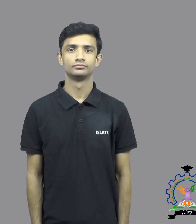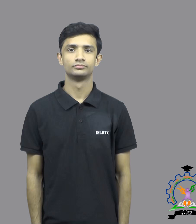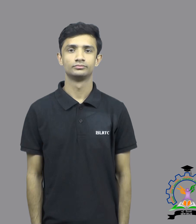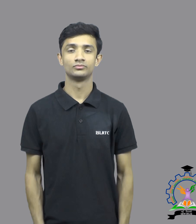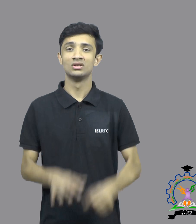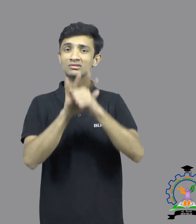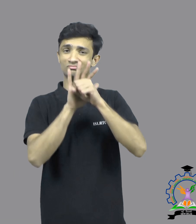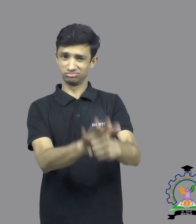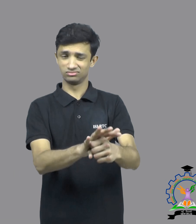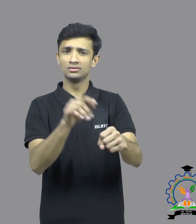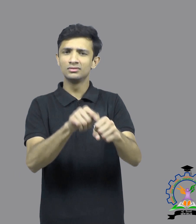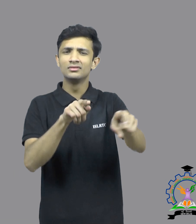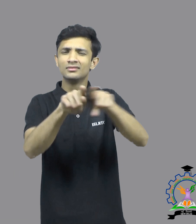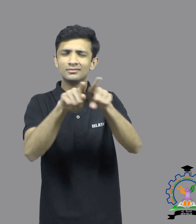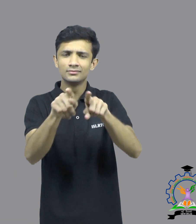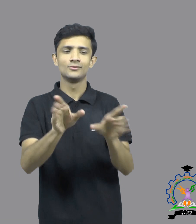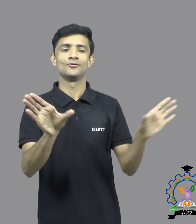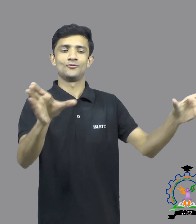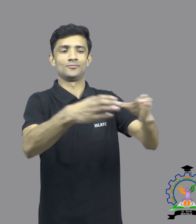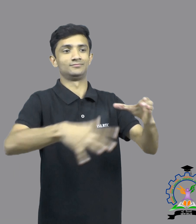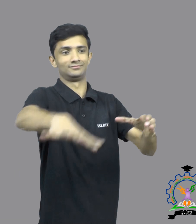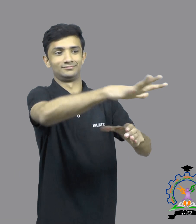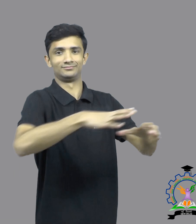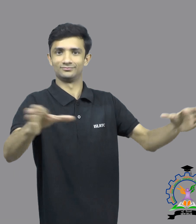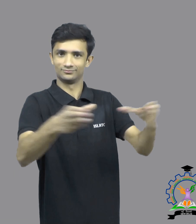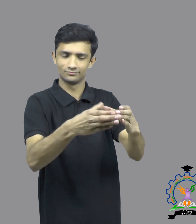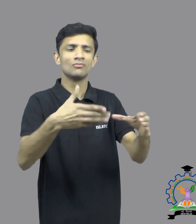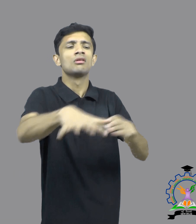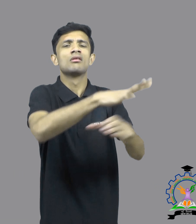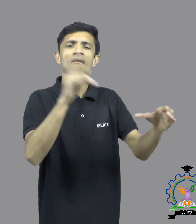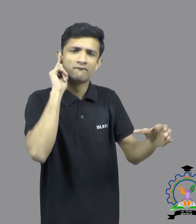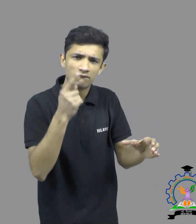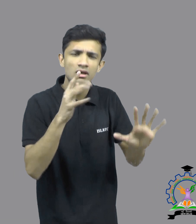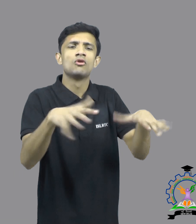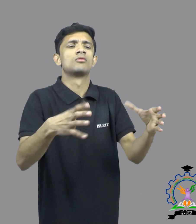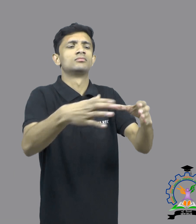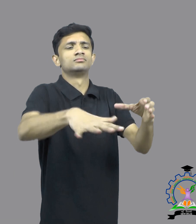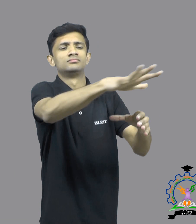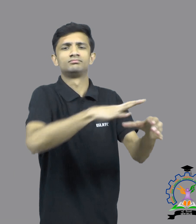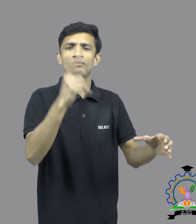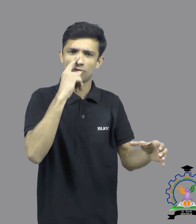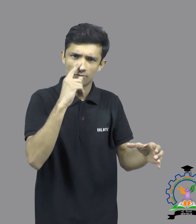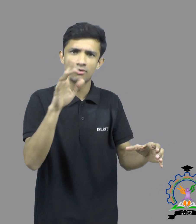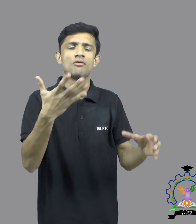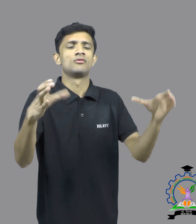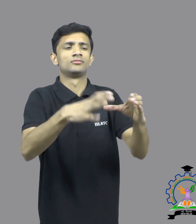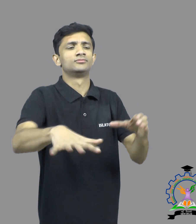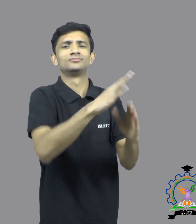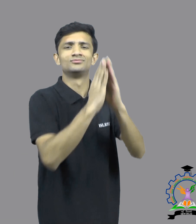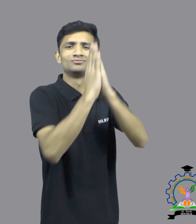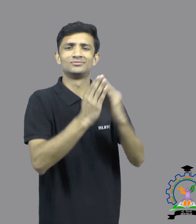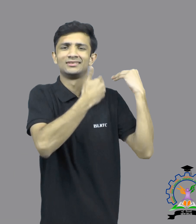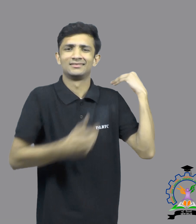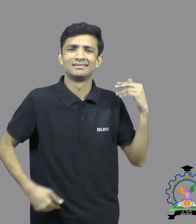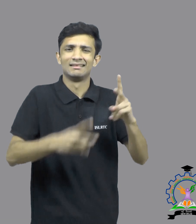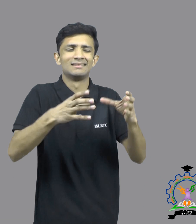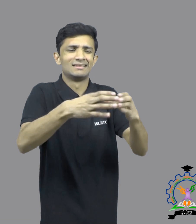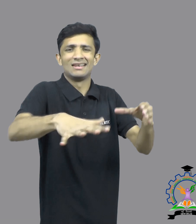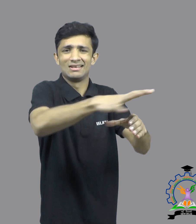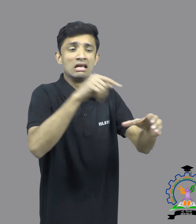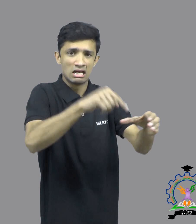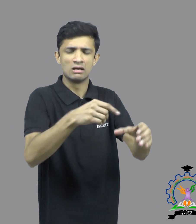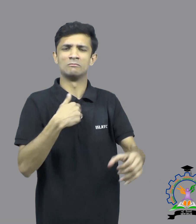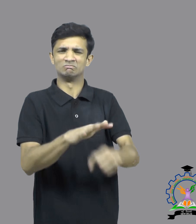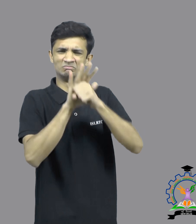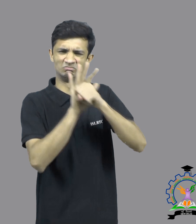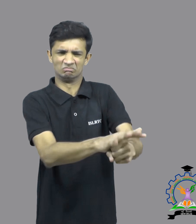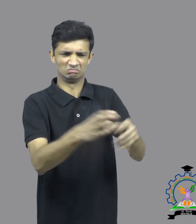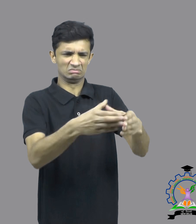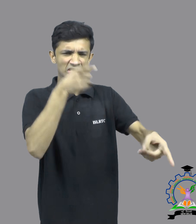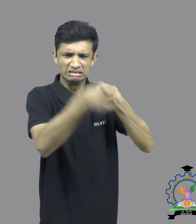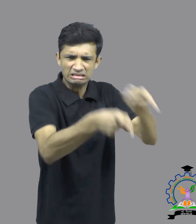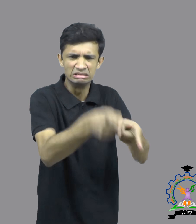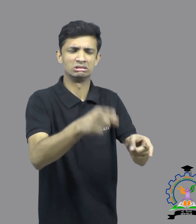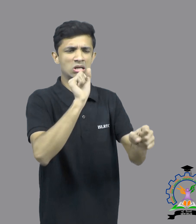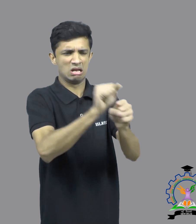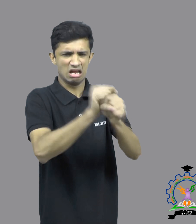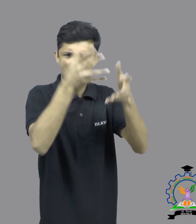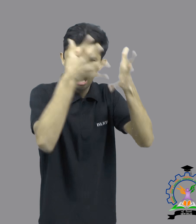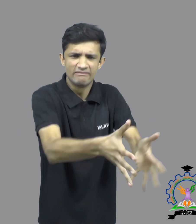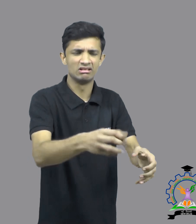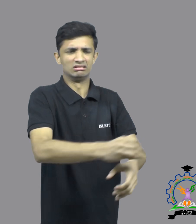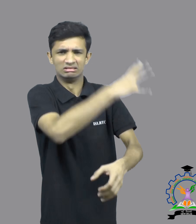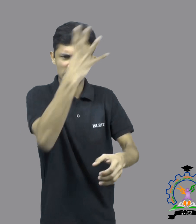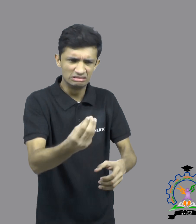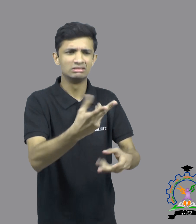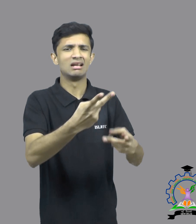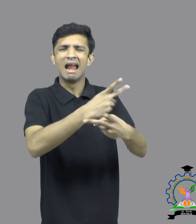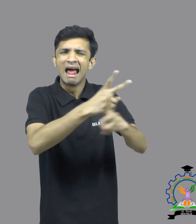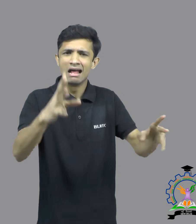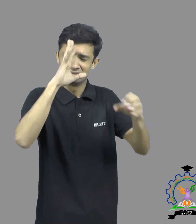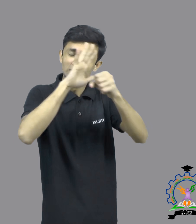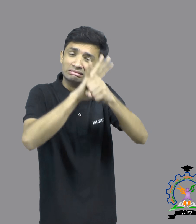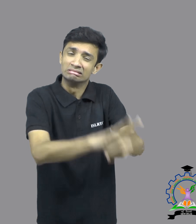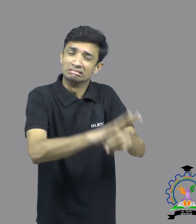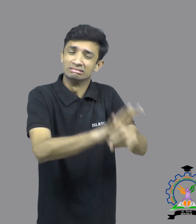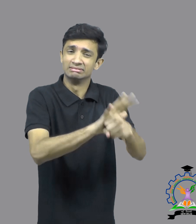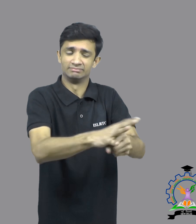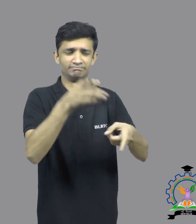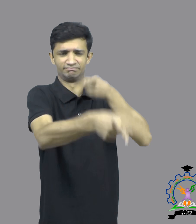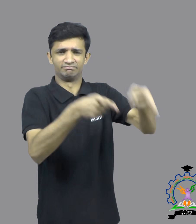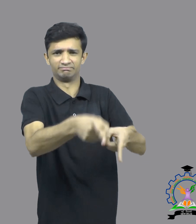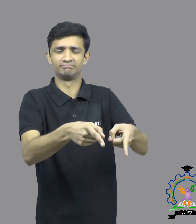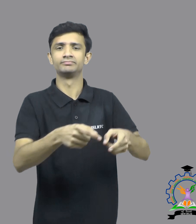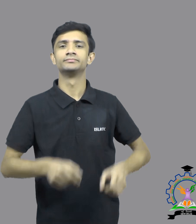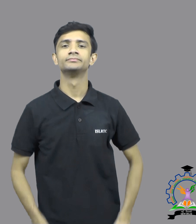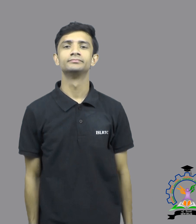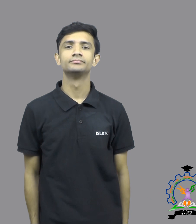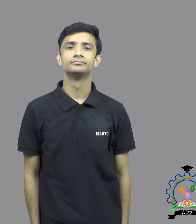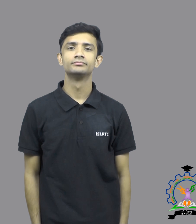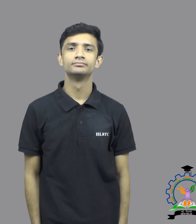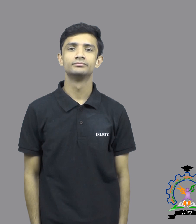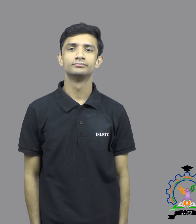Oppression Injustice